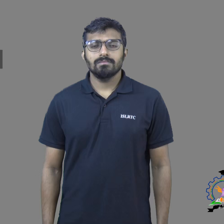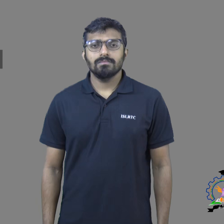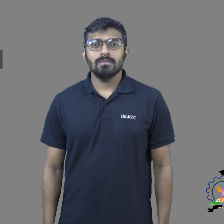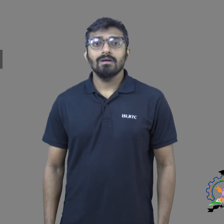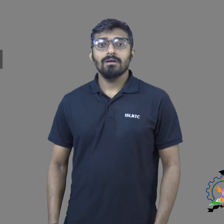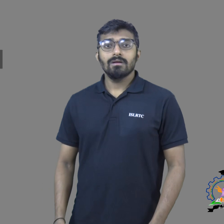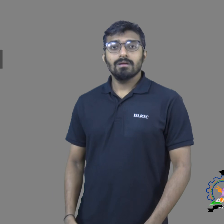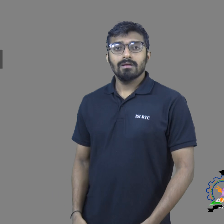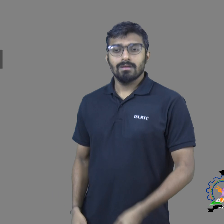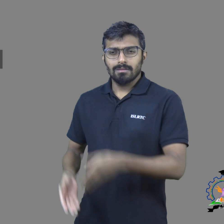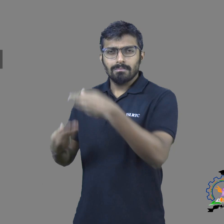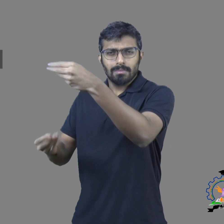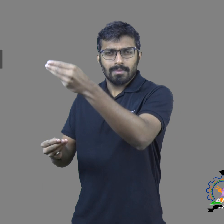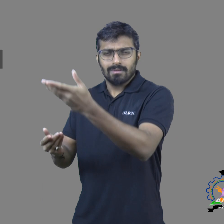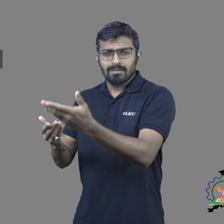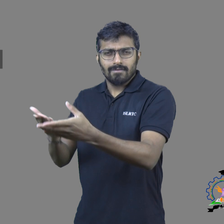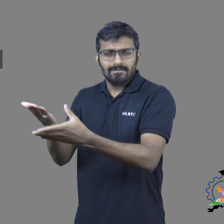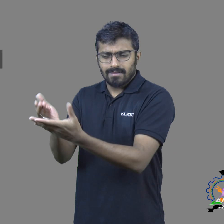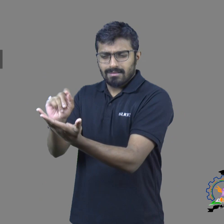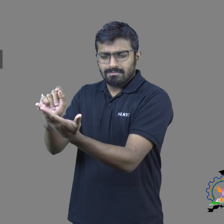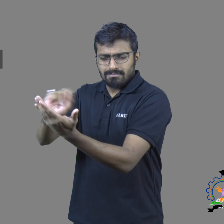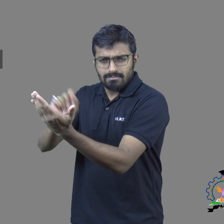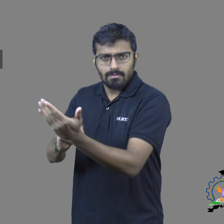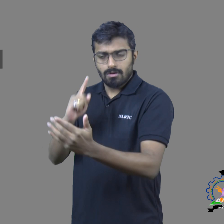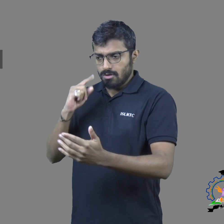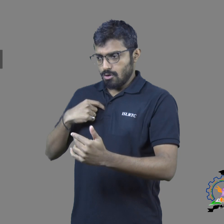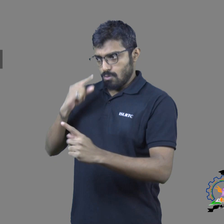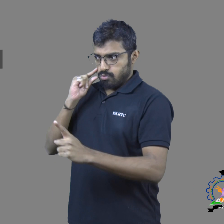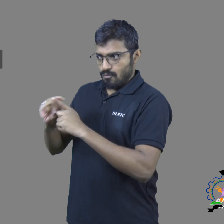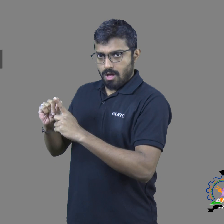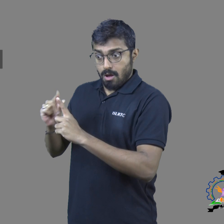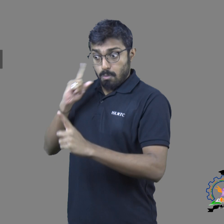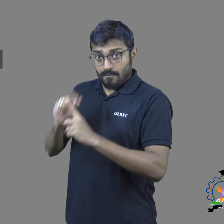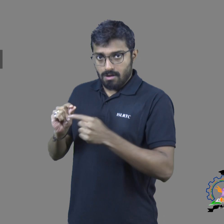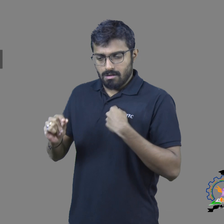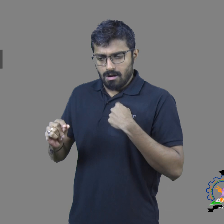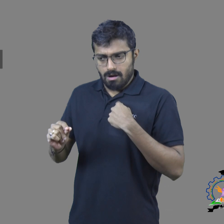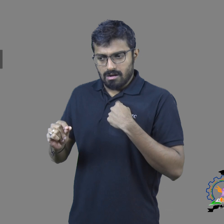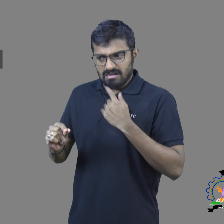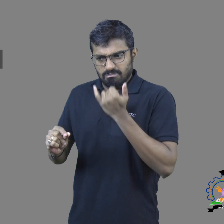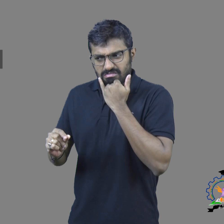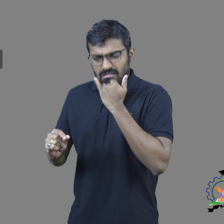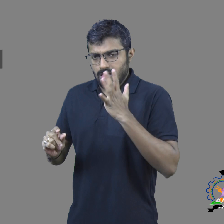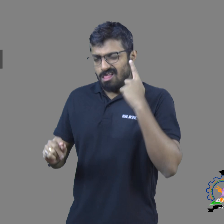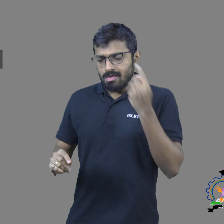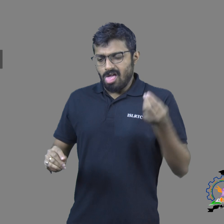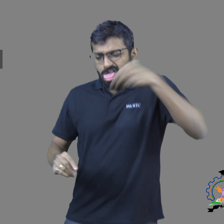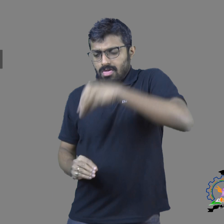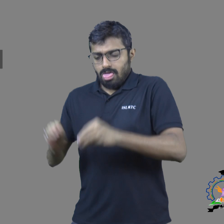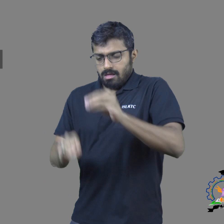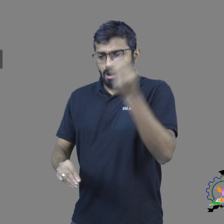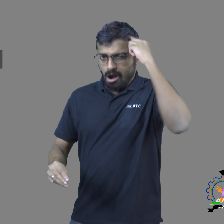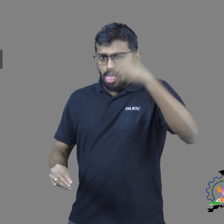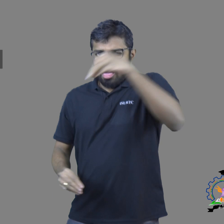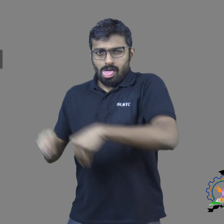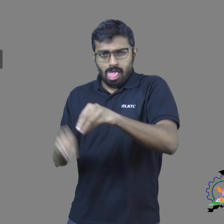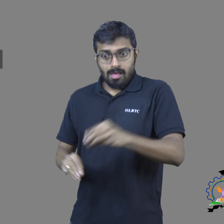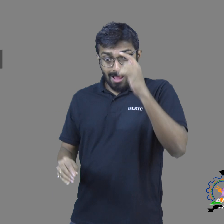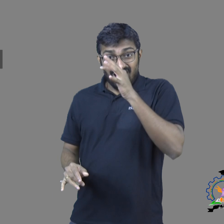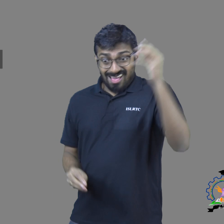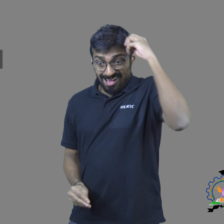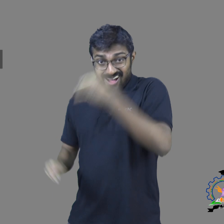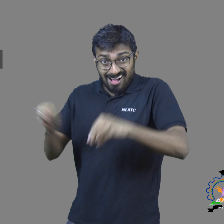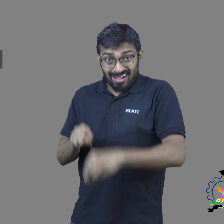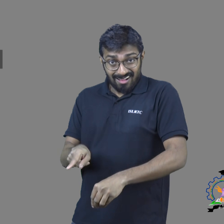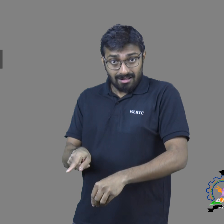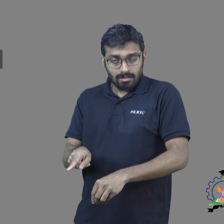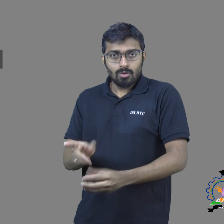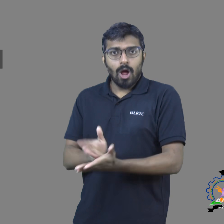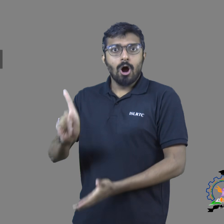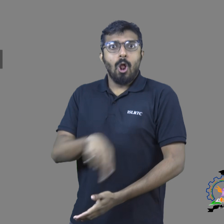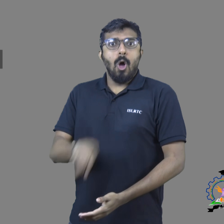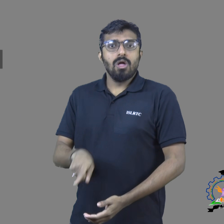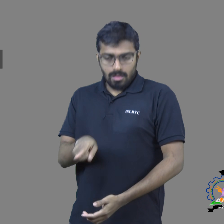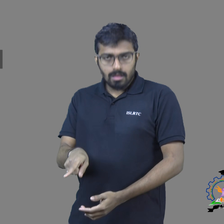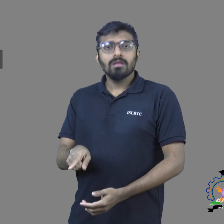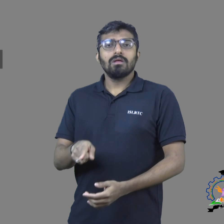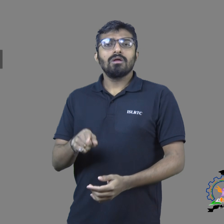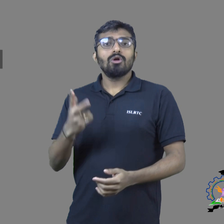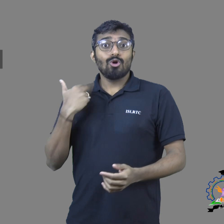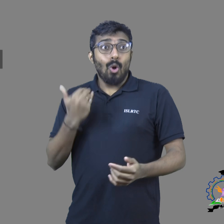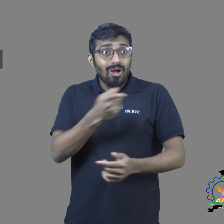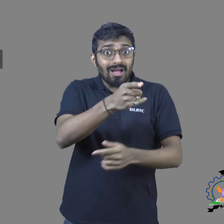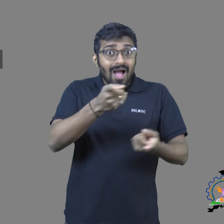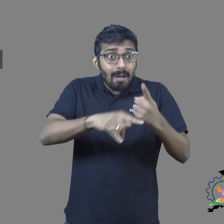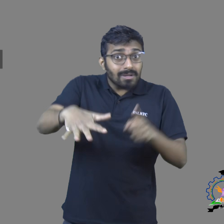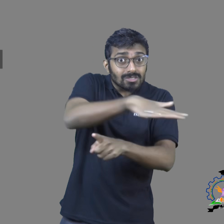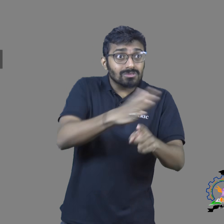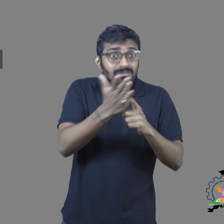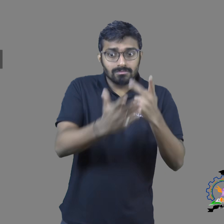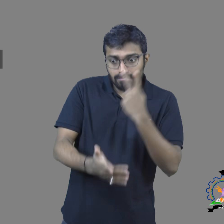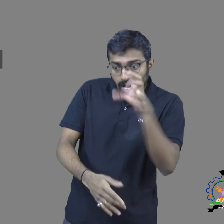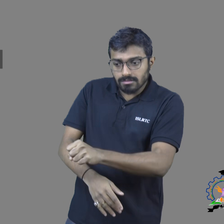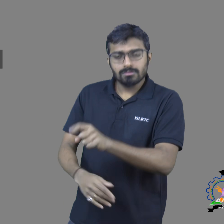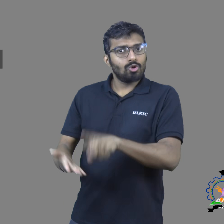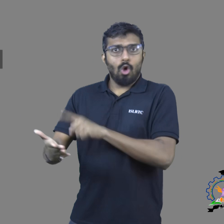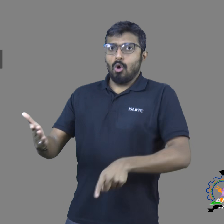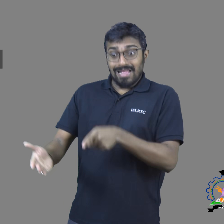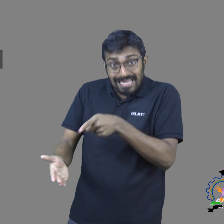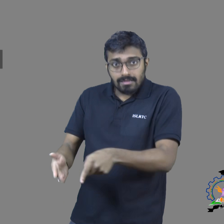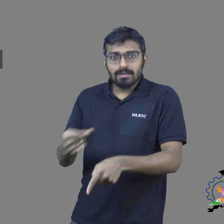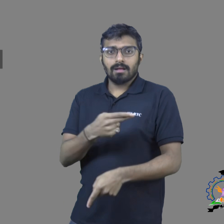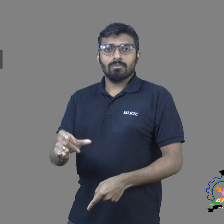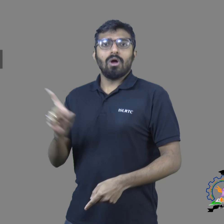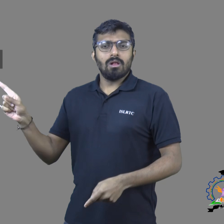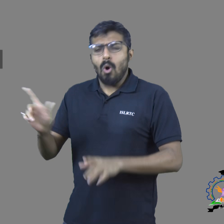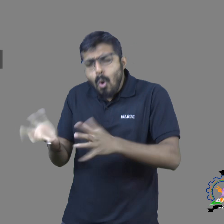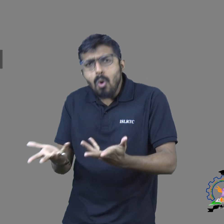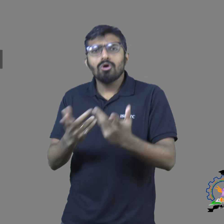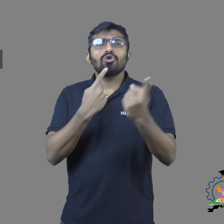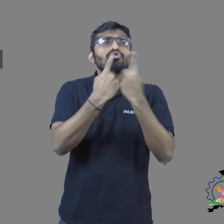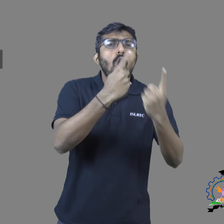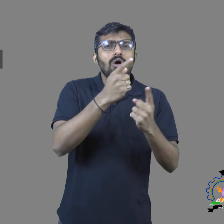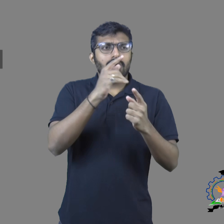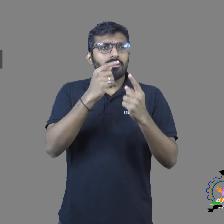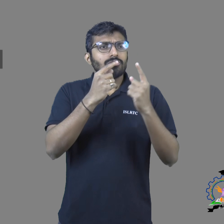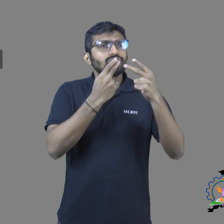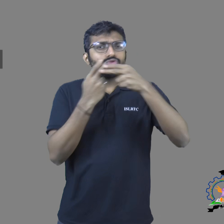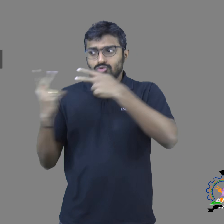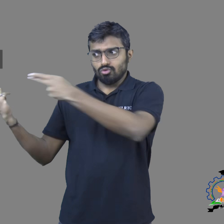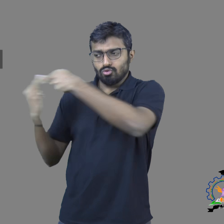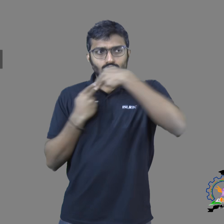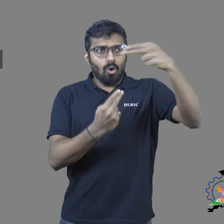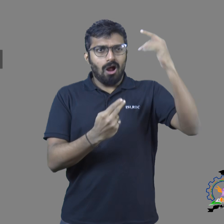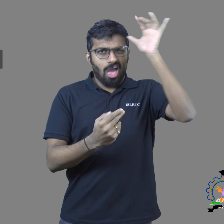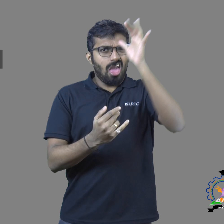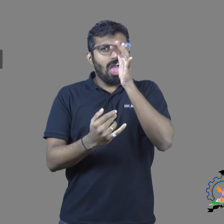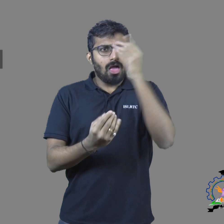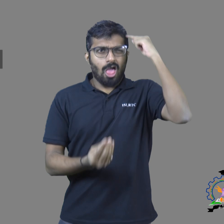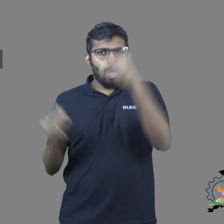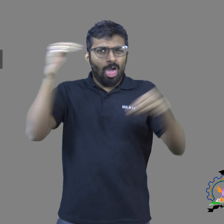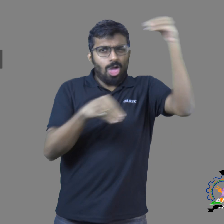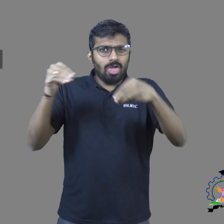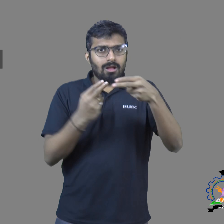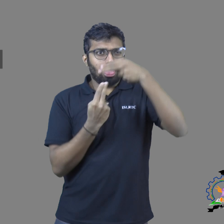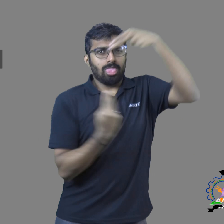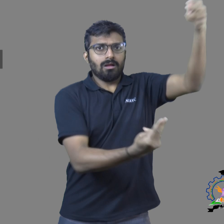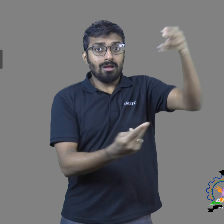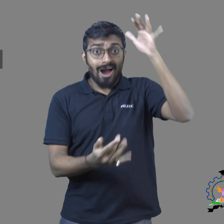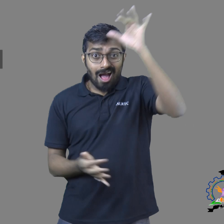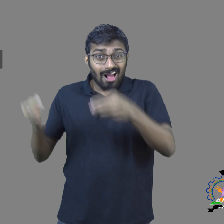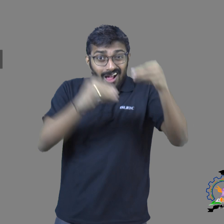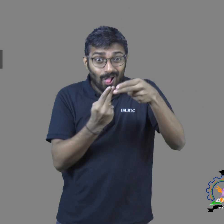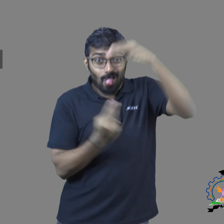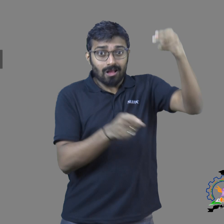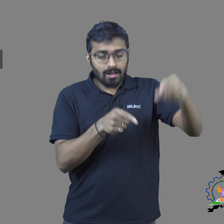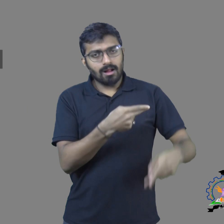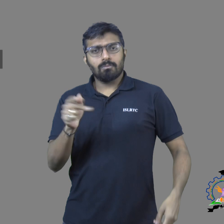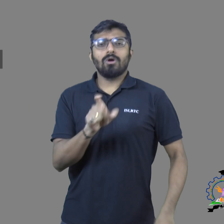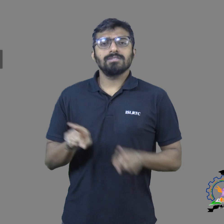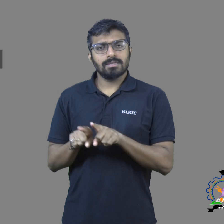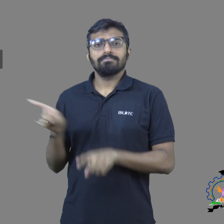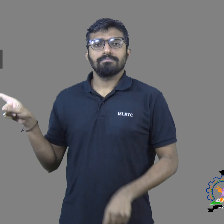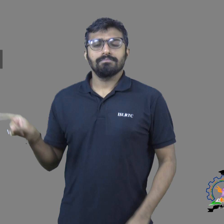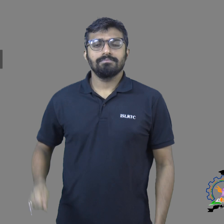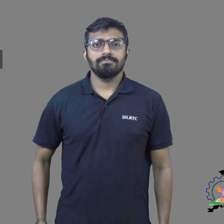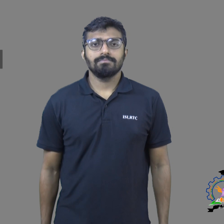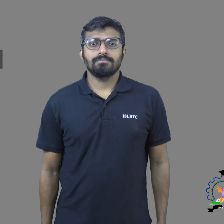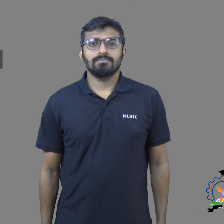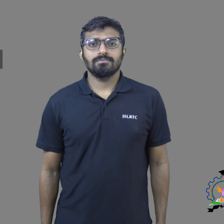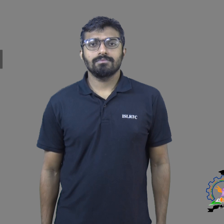False Evidence Or Fabricated Evidence Or Tainted Evidence